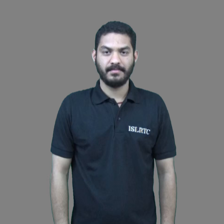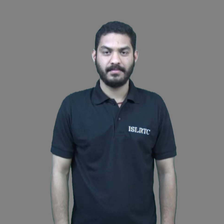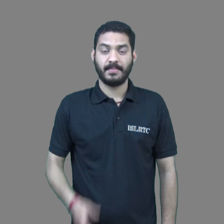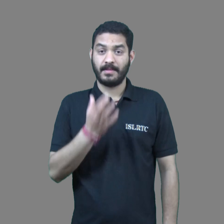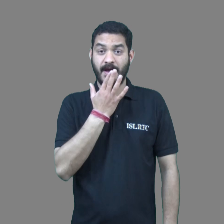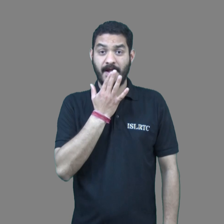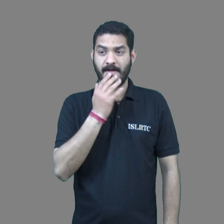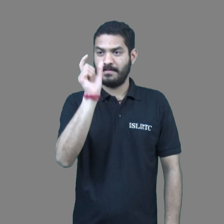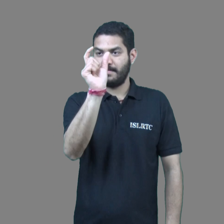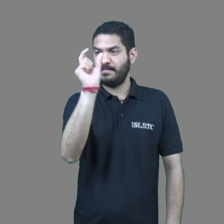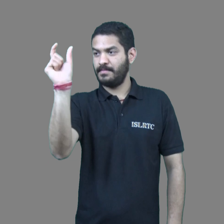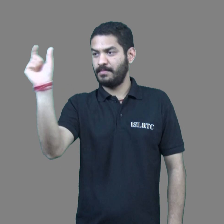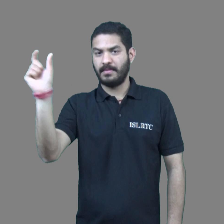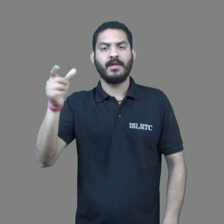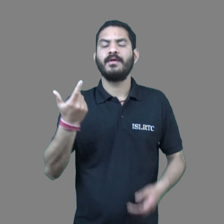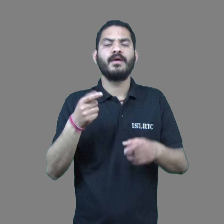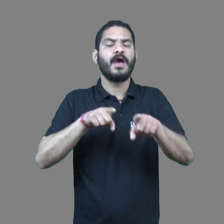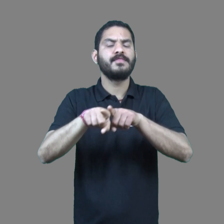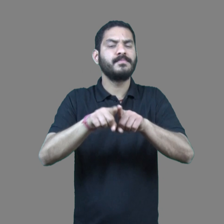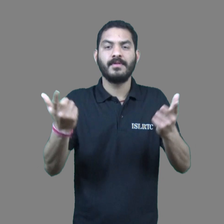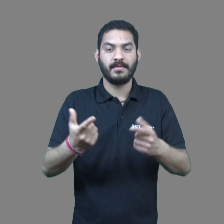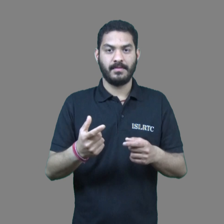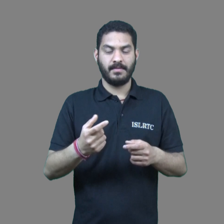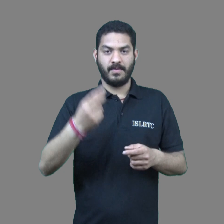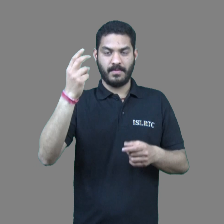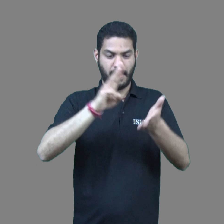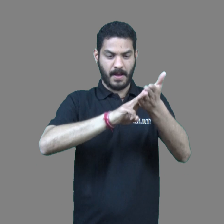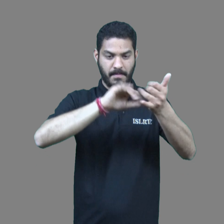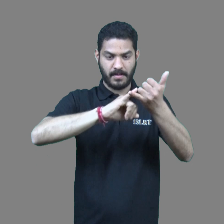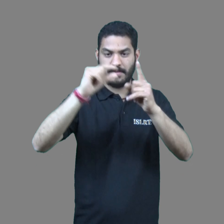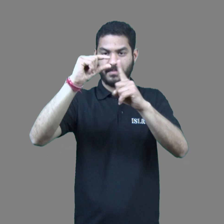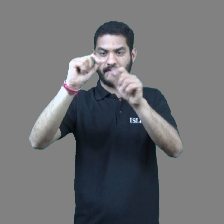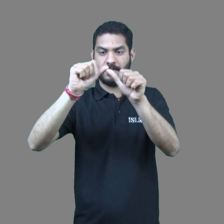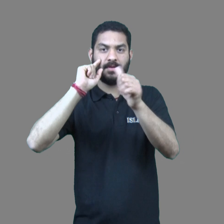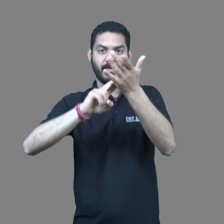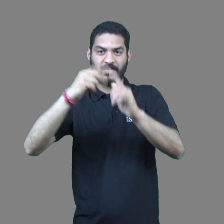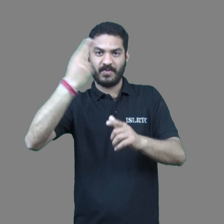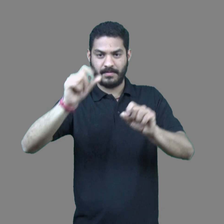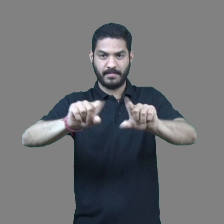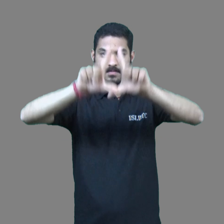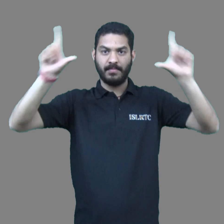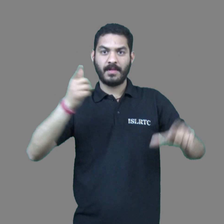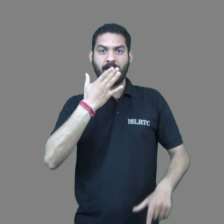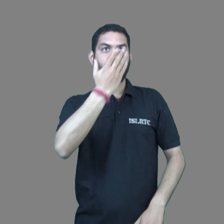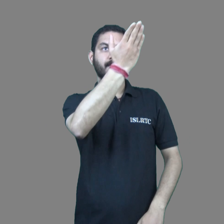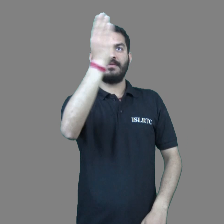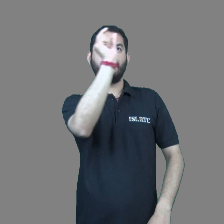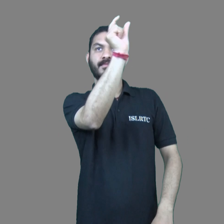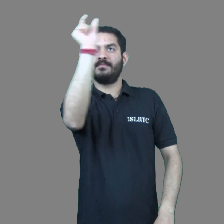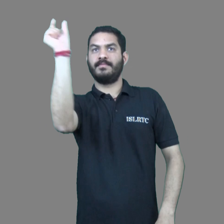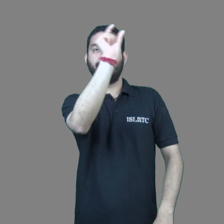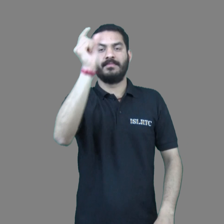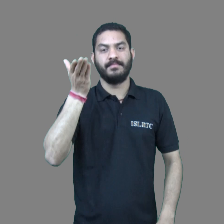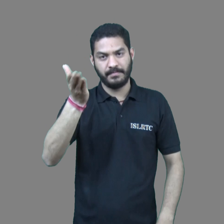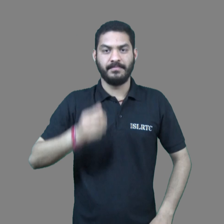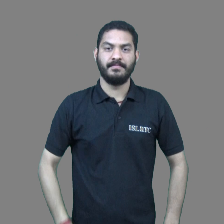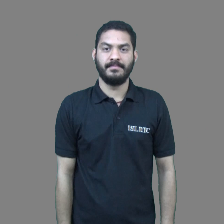Colour Palette 2